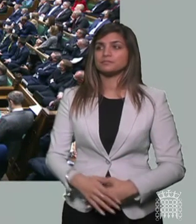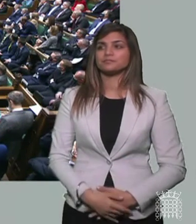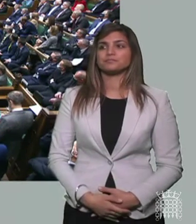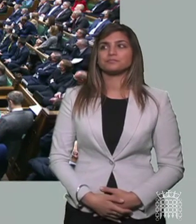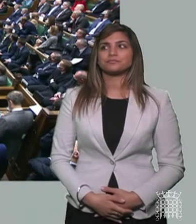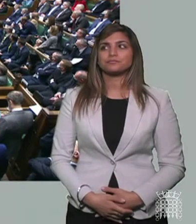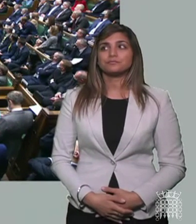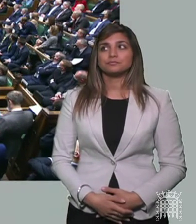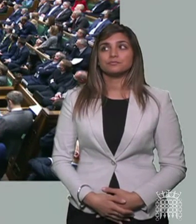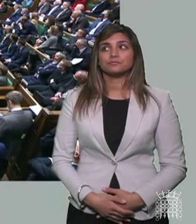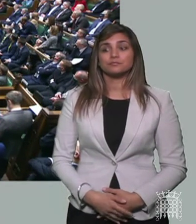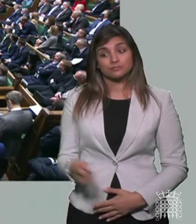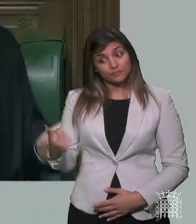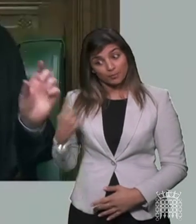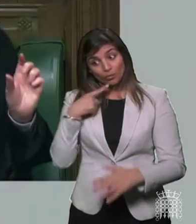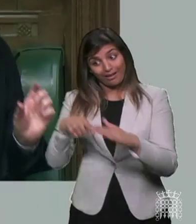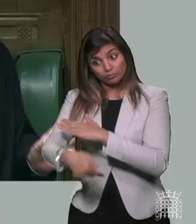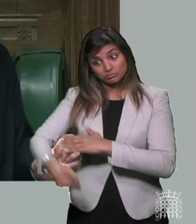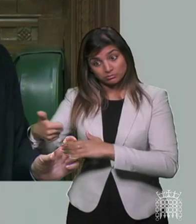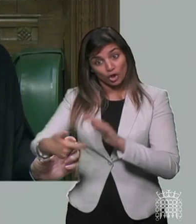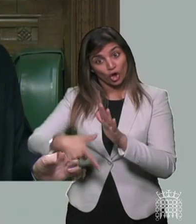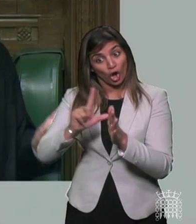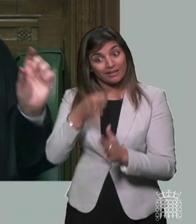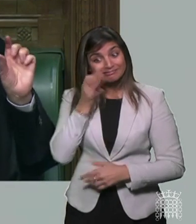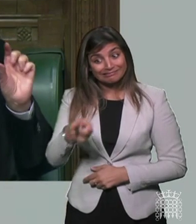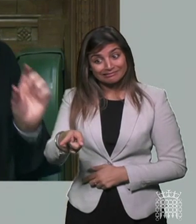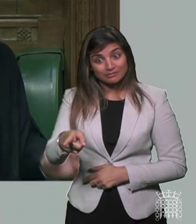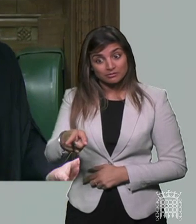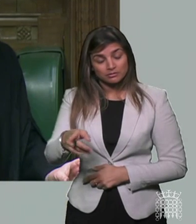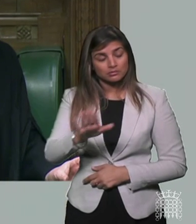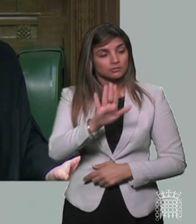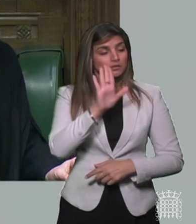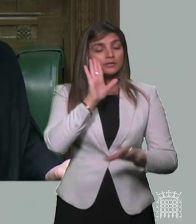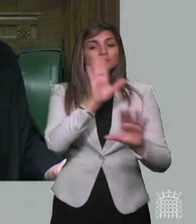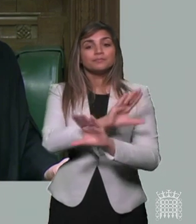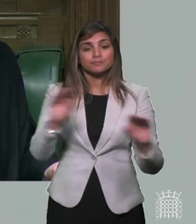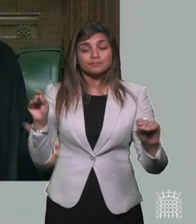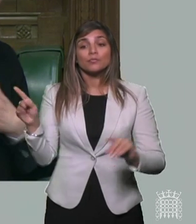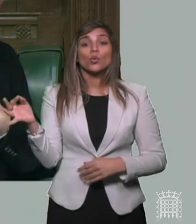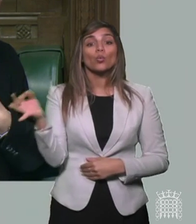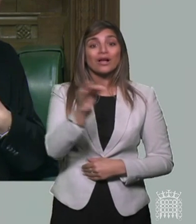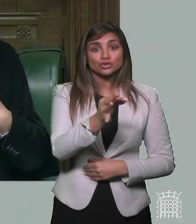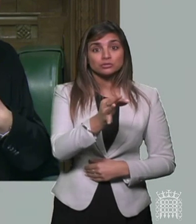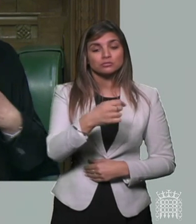Order. I think someone will be going for an early cup of tea. Can I just say that the question has been asked?